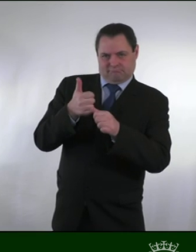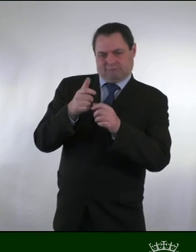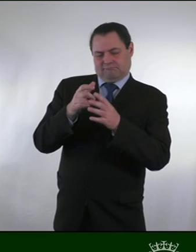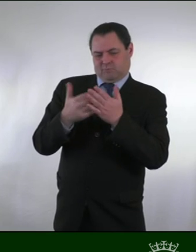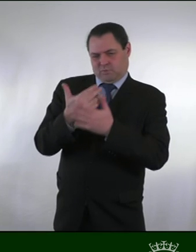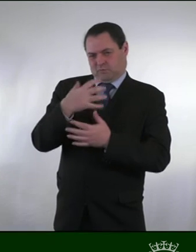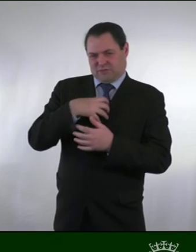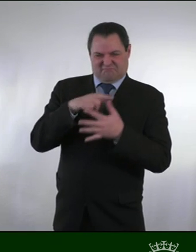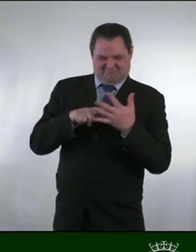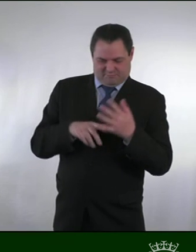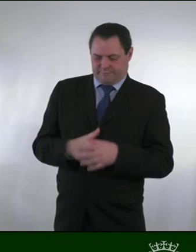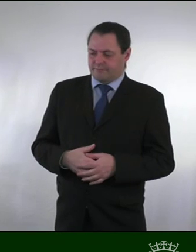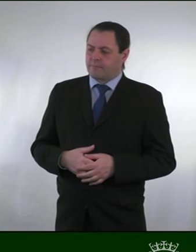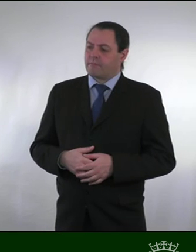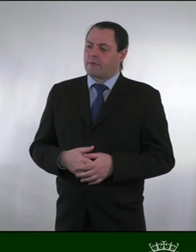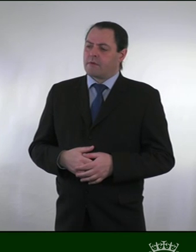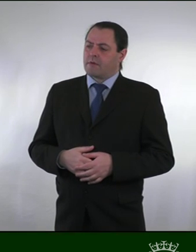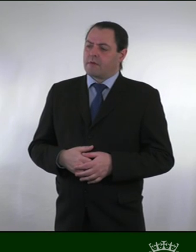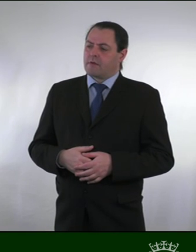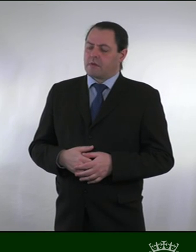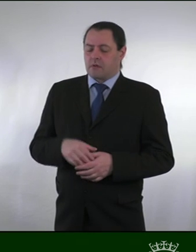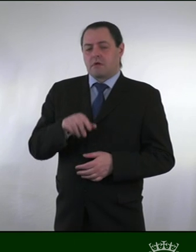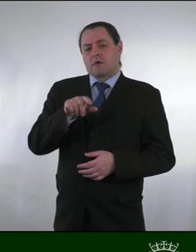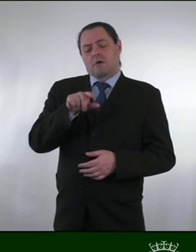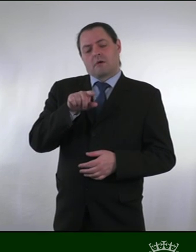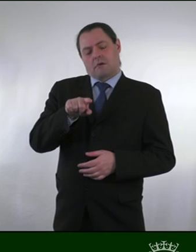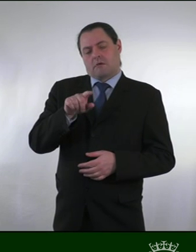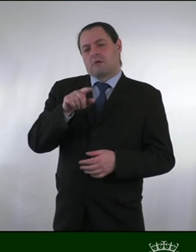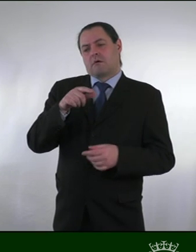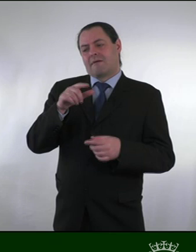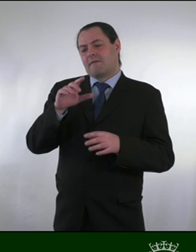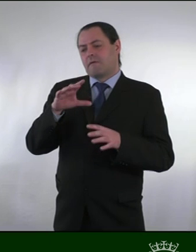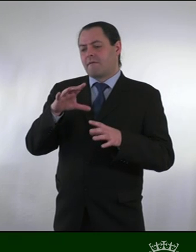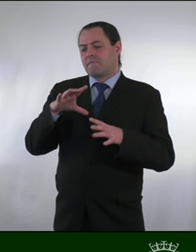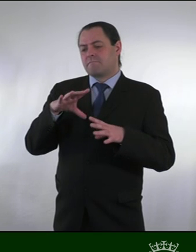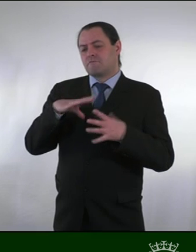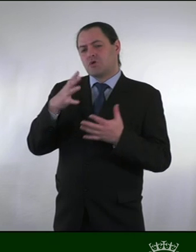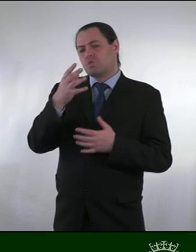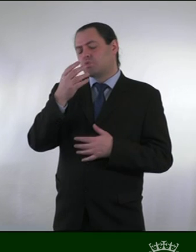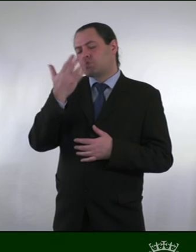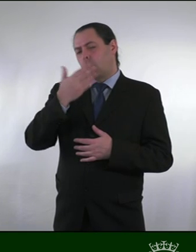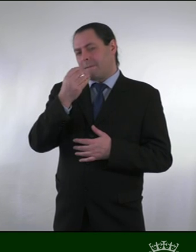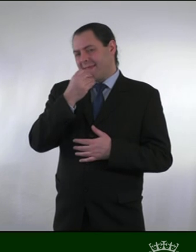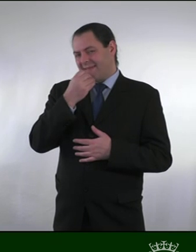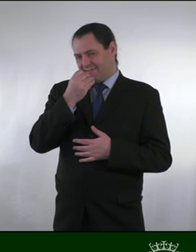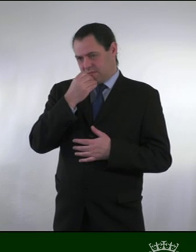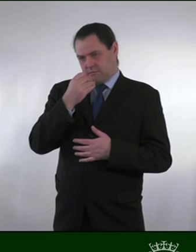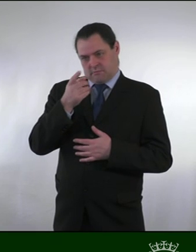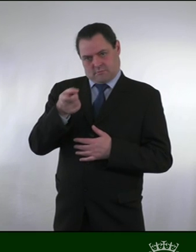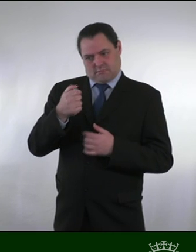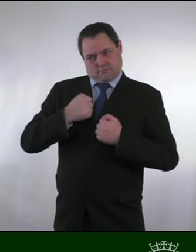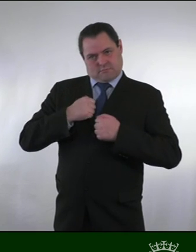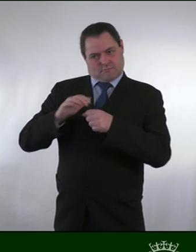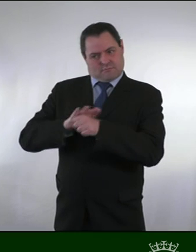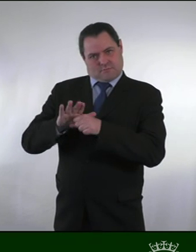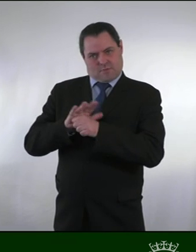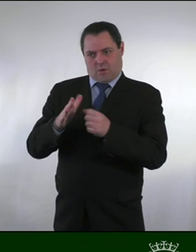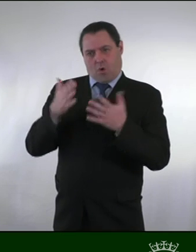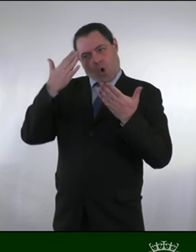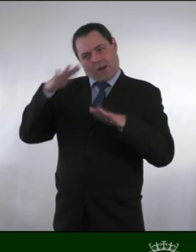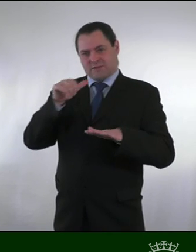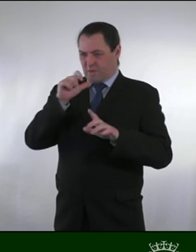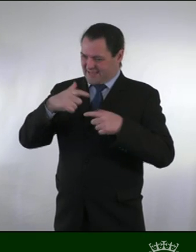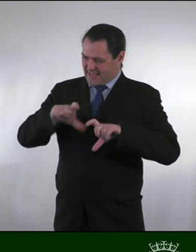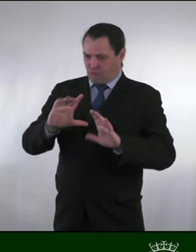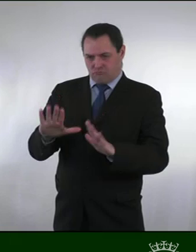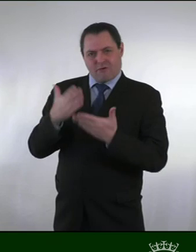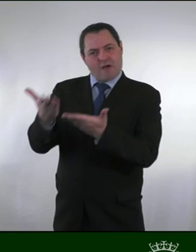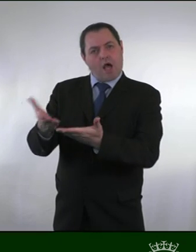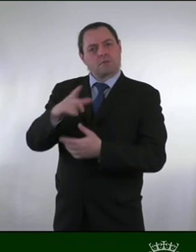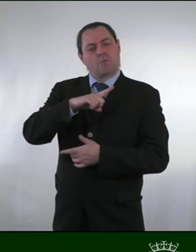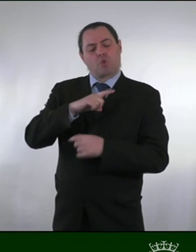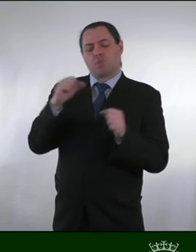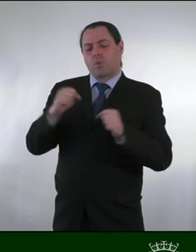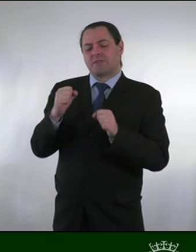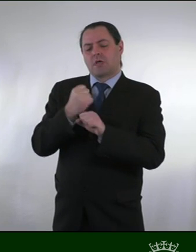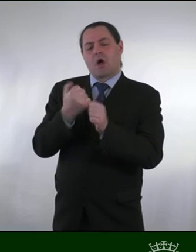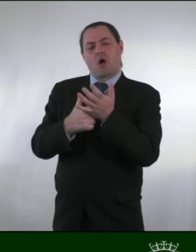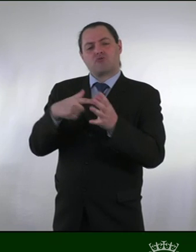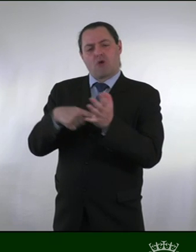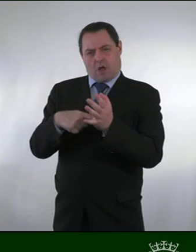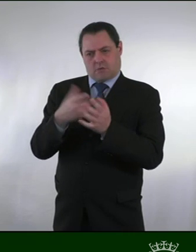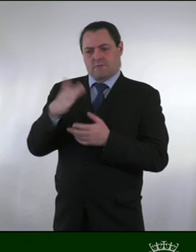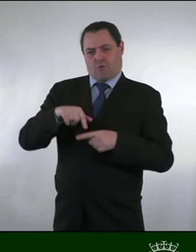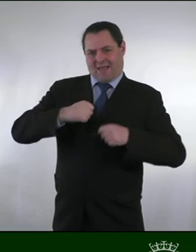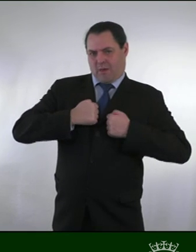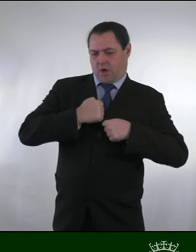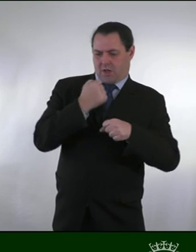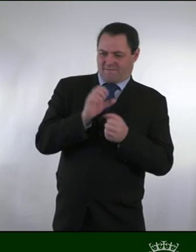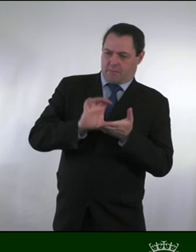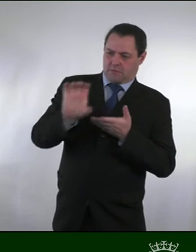Will he join me in welcoming the fact that free school meal pupils in Elmet and Rothwell will continue to receive free lunches over the forthcoming school holidays, thanks to the winter grant fund provided to Leeds City Council by this Government?